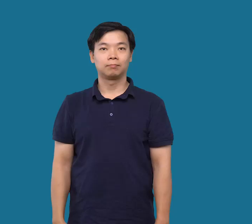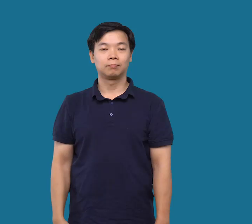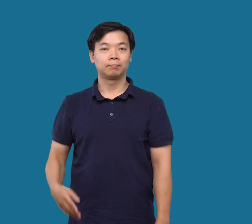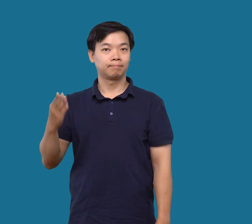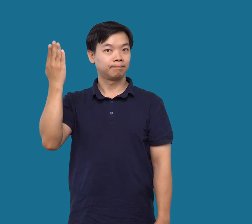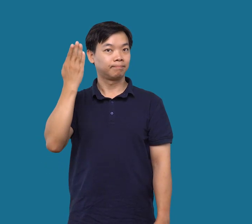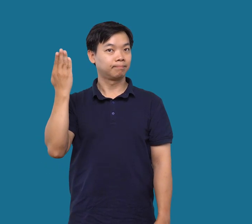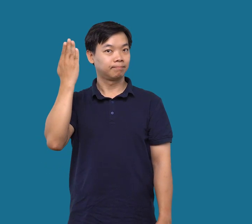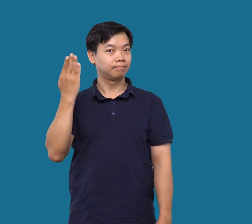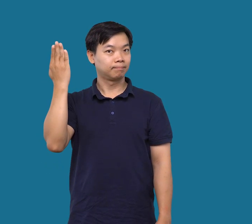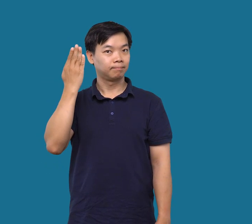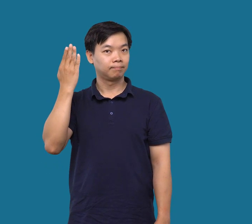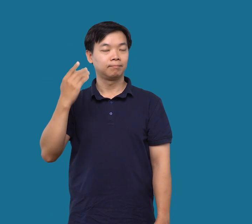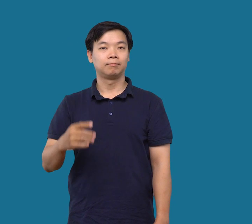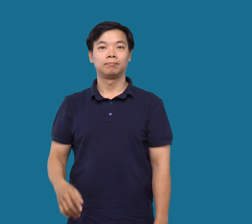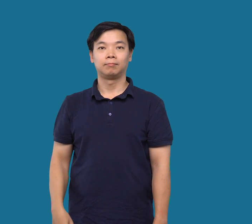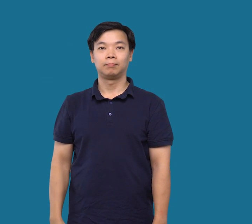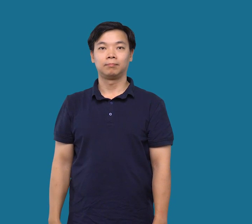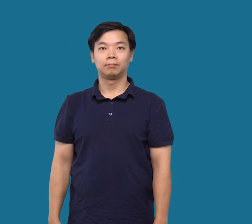người yêu